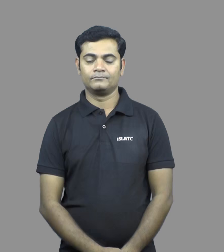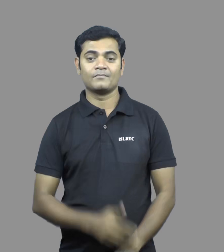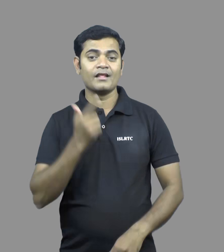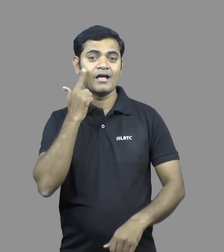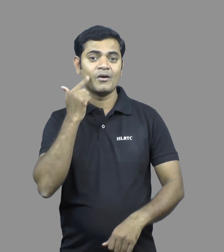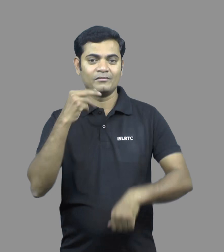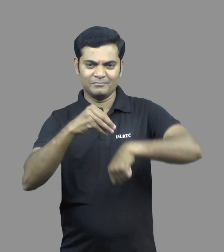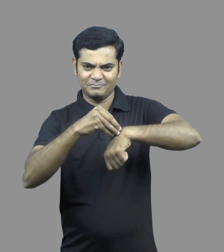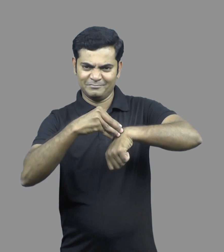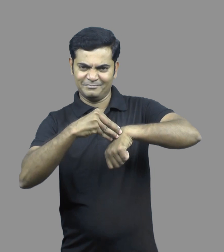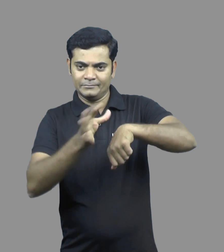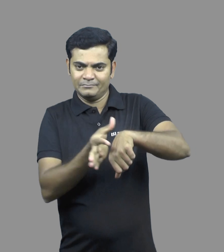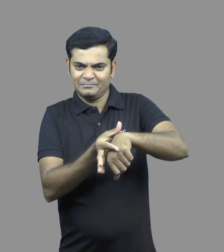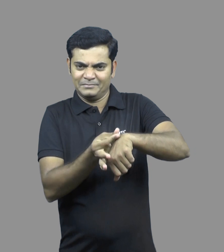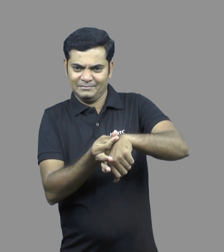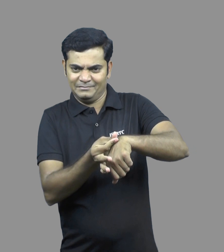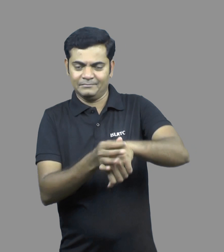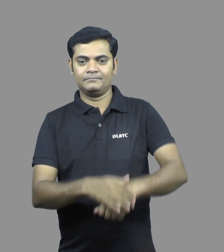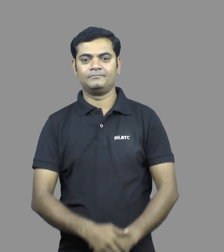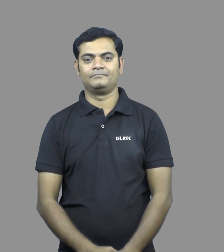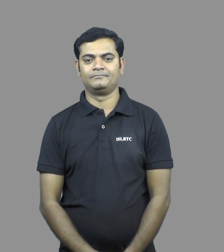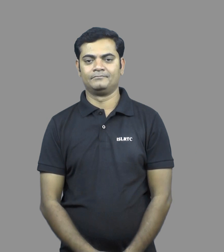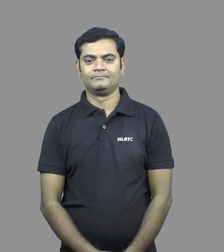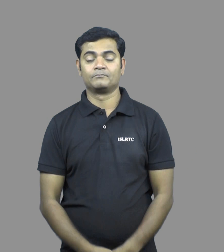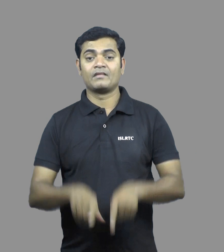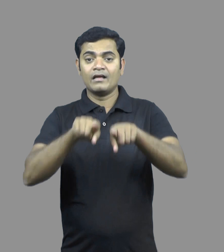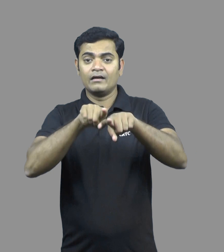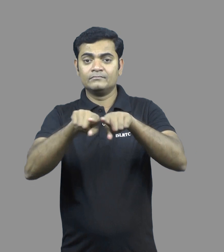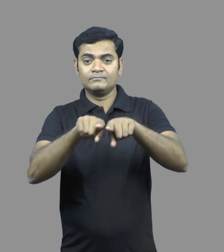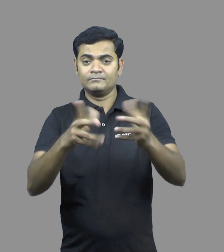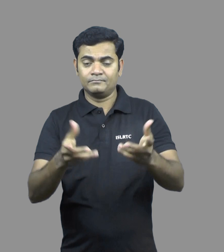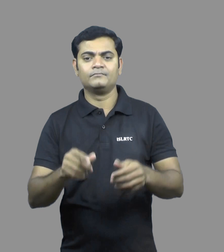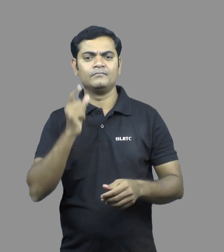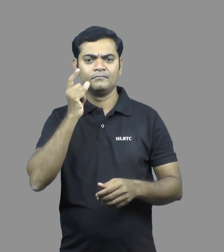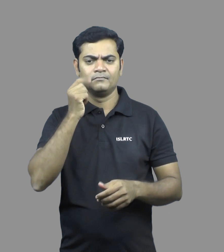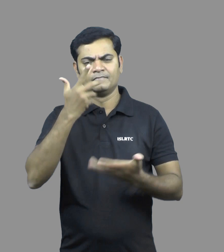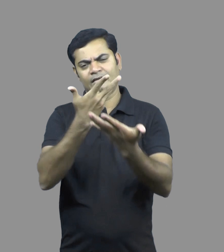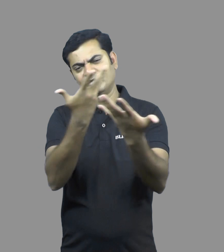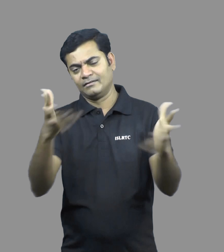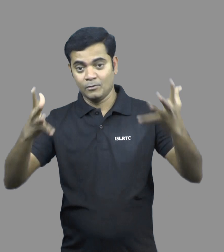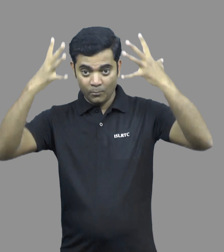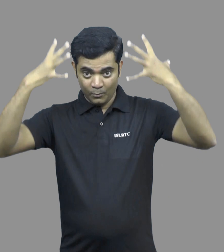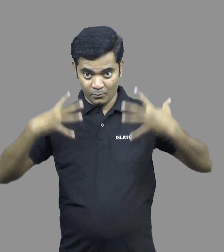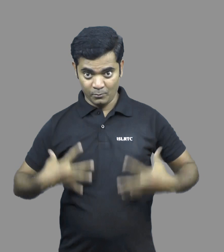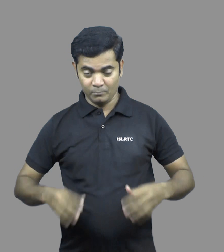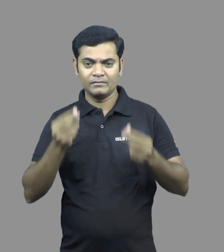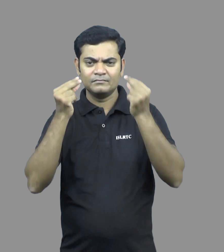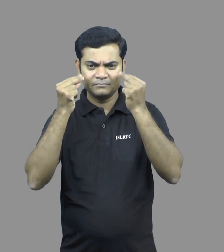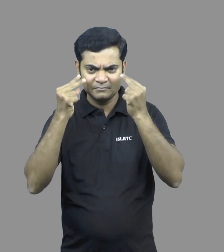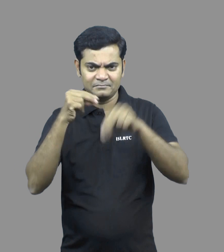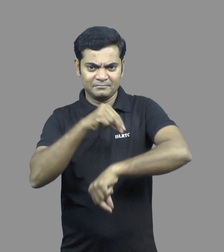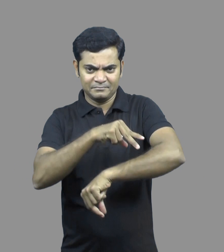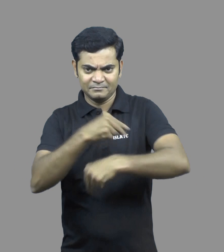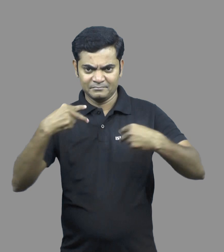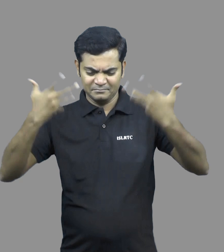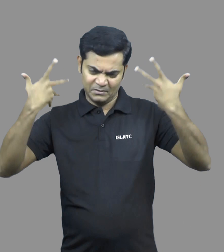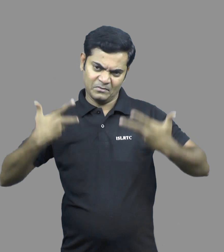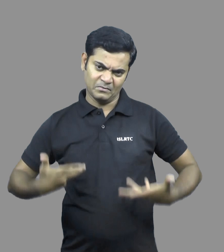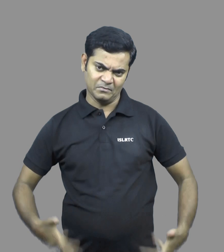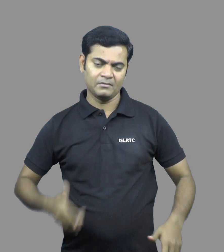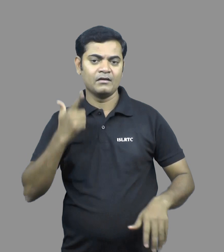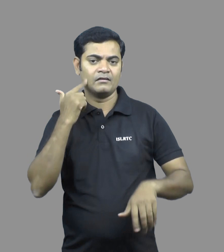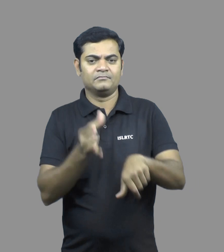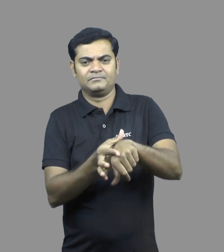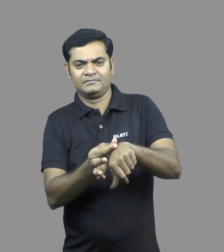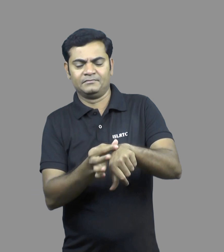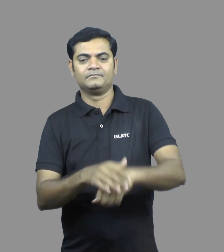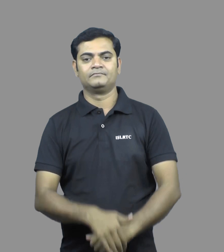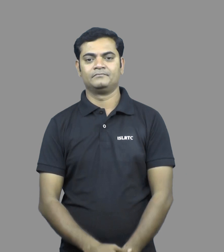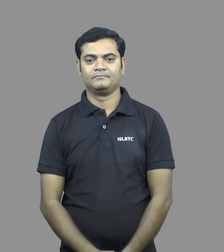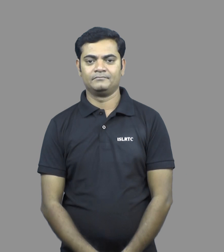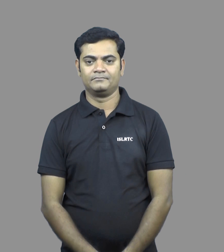Abscess